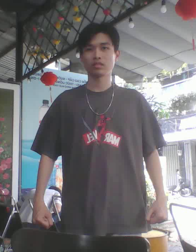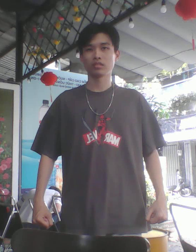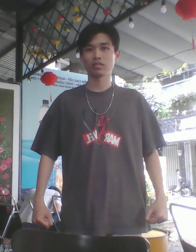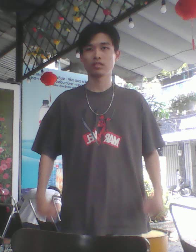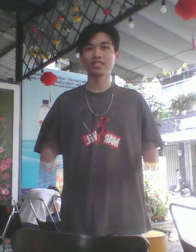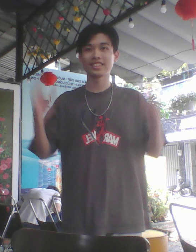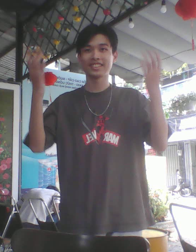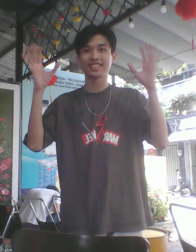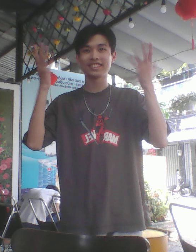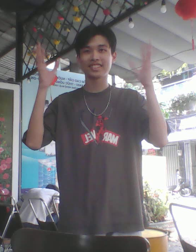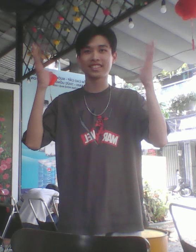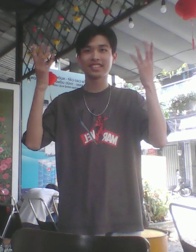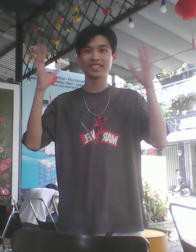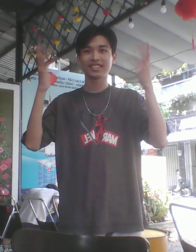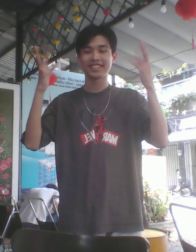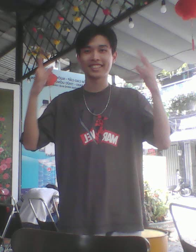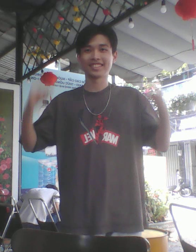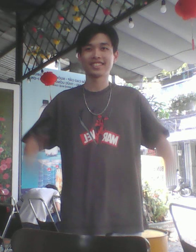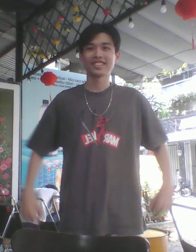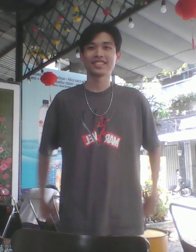vui mừng